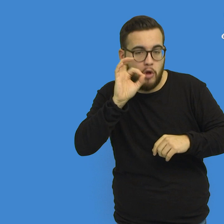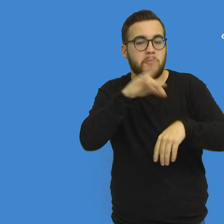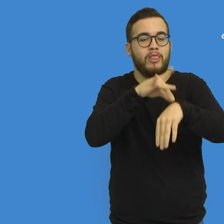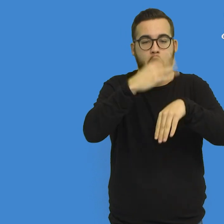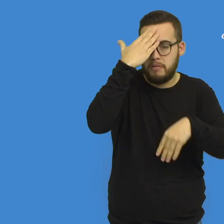enfermo